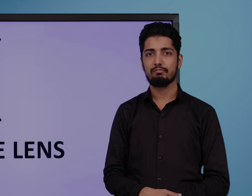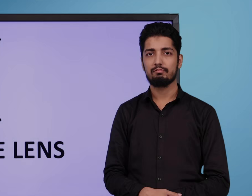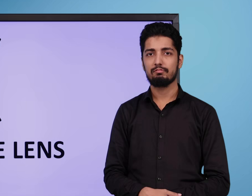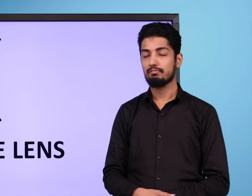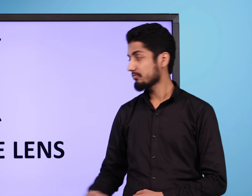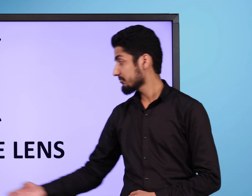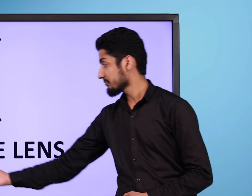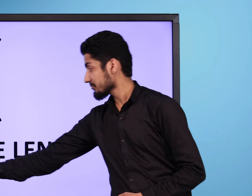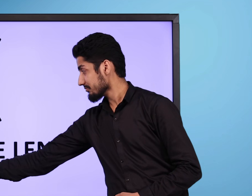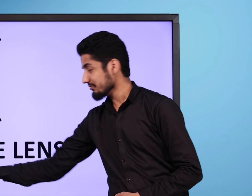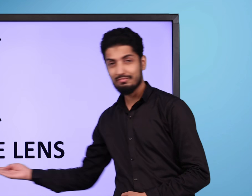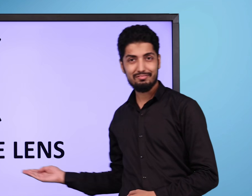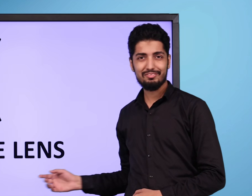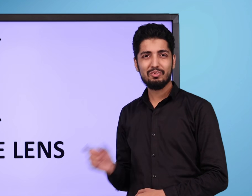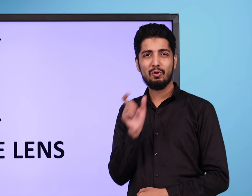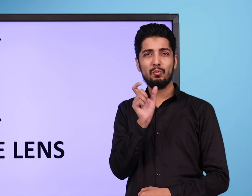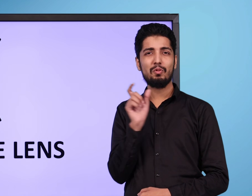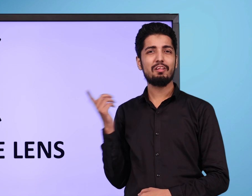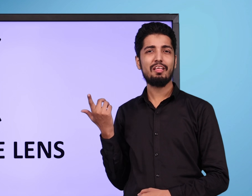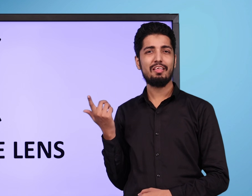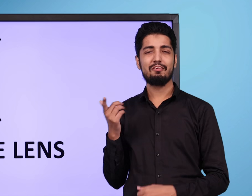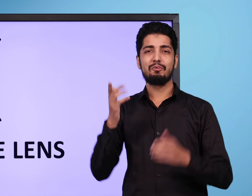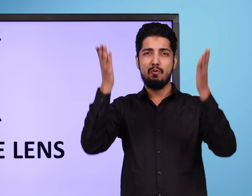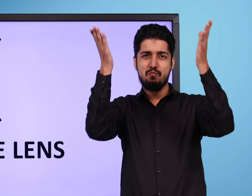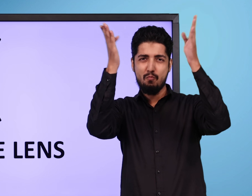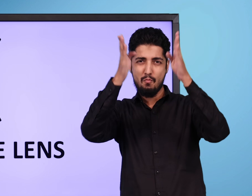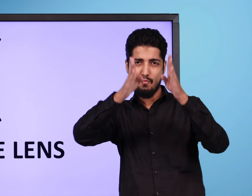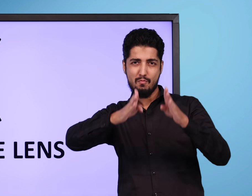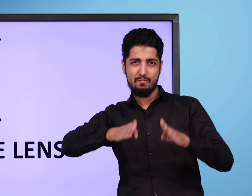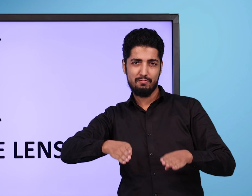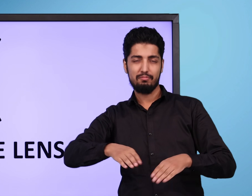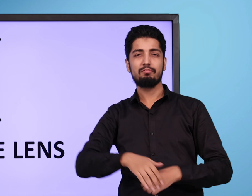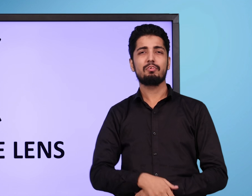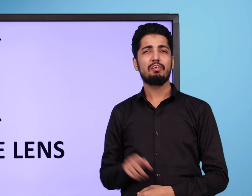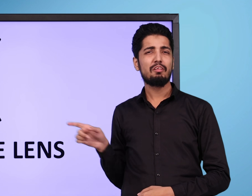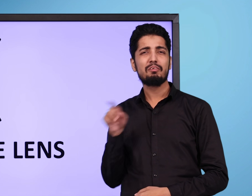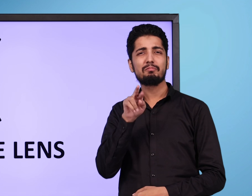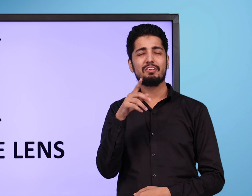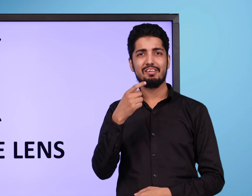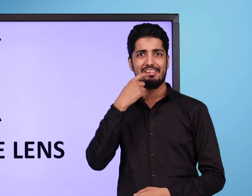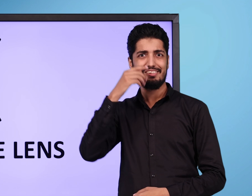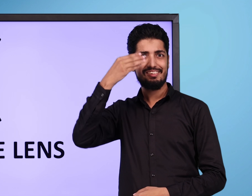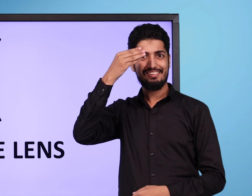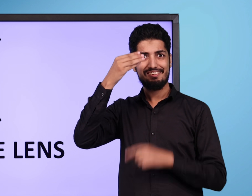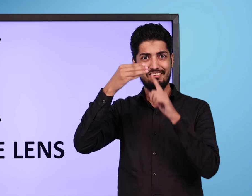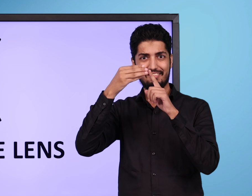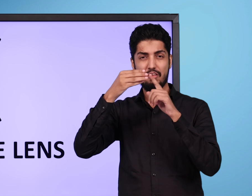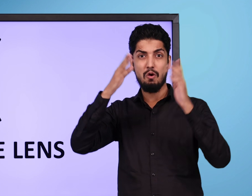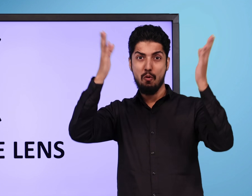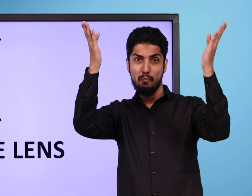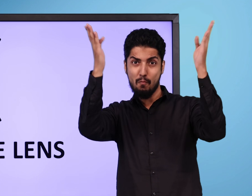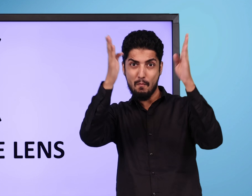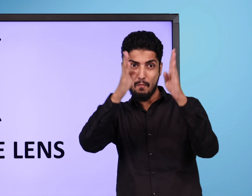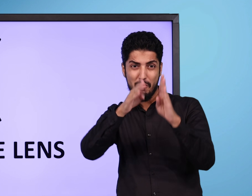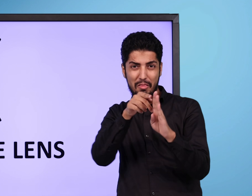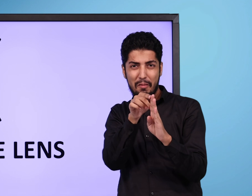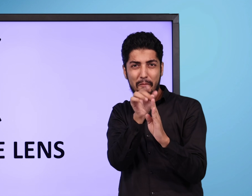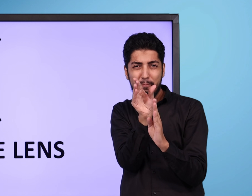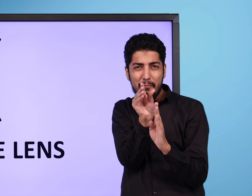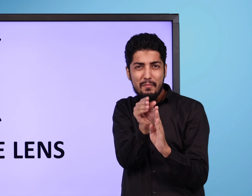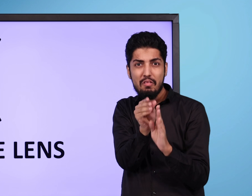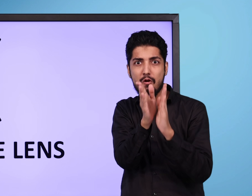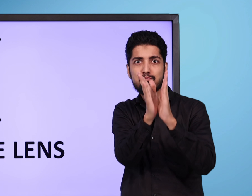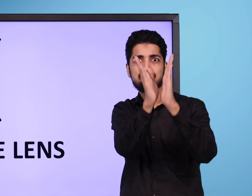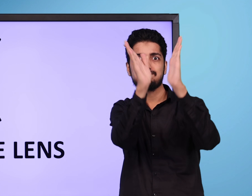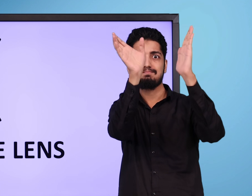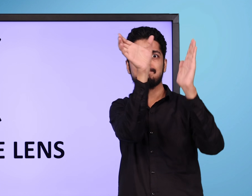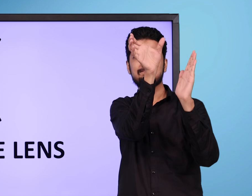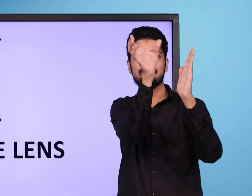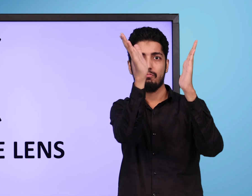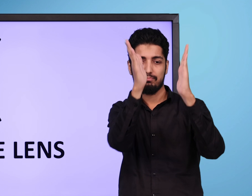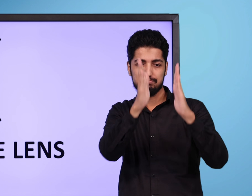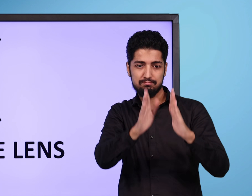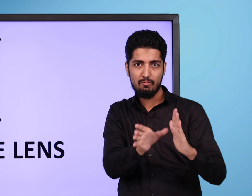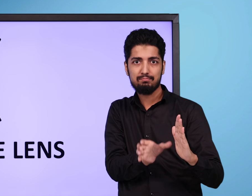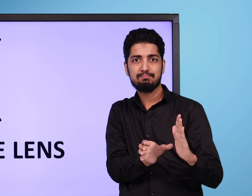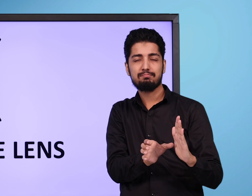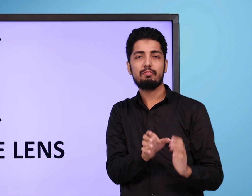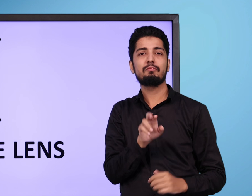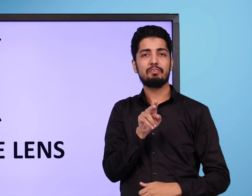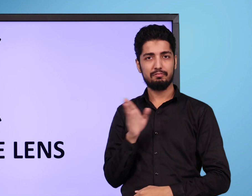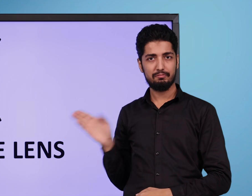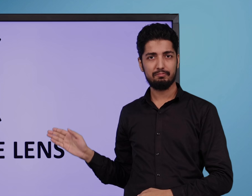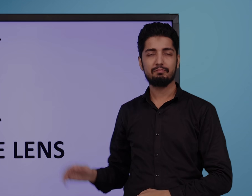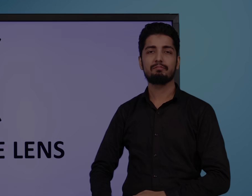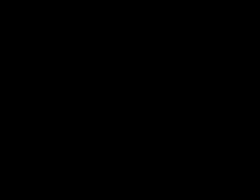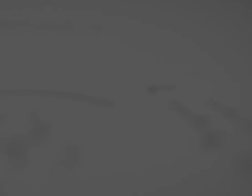Concave lens. This sign means Concave lens. These are lenses which feel thinner in the middle than at the edges.